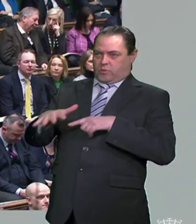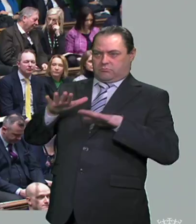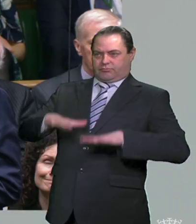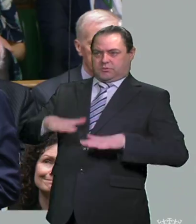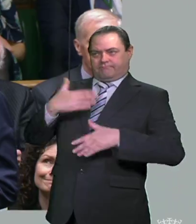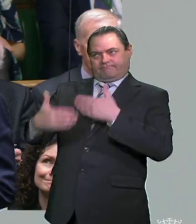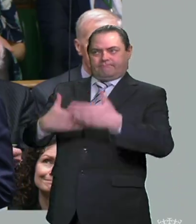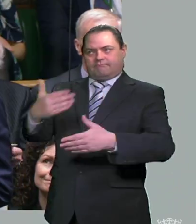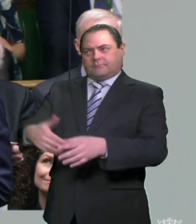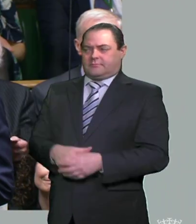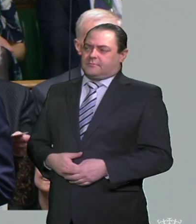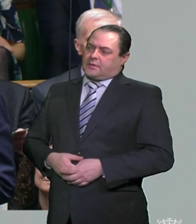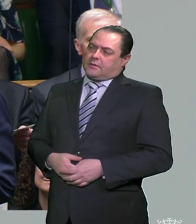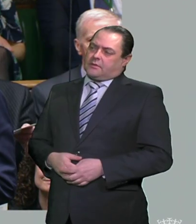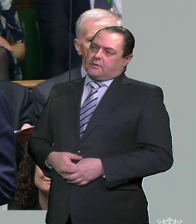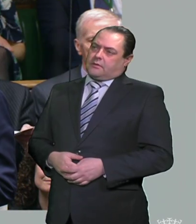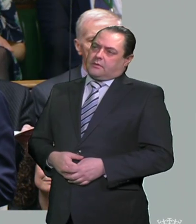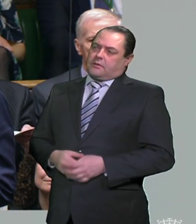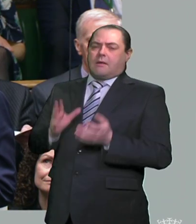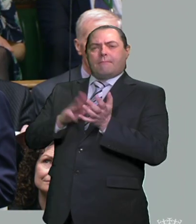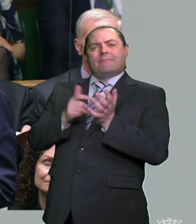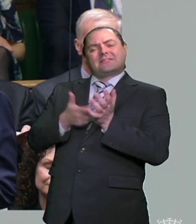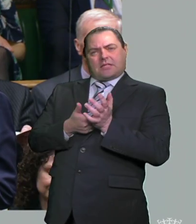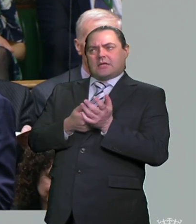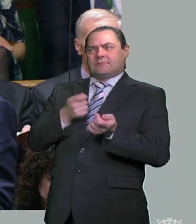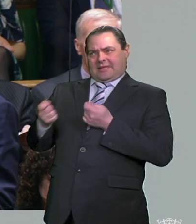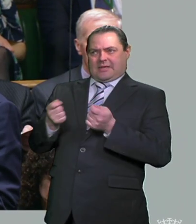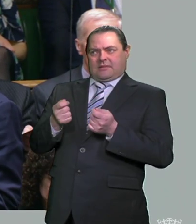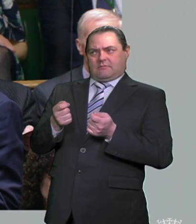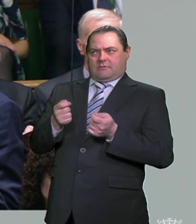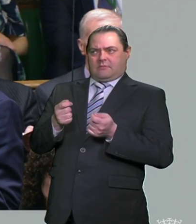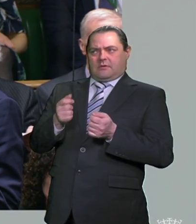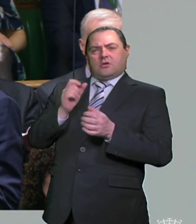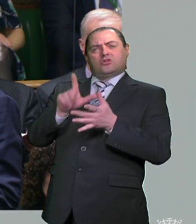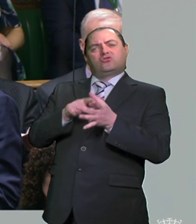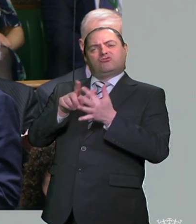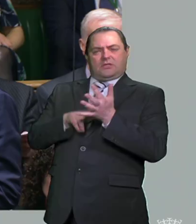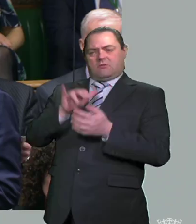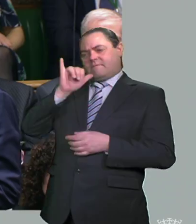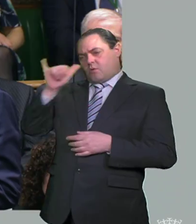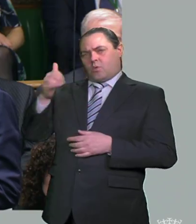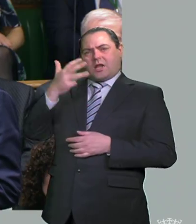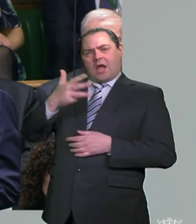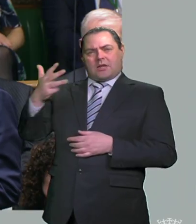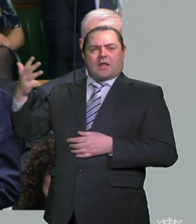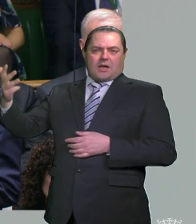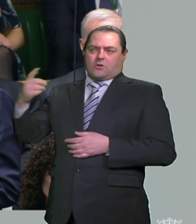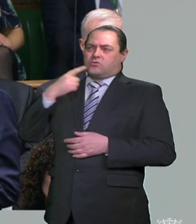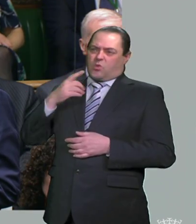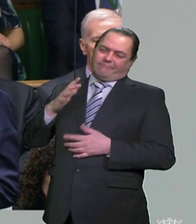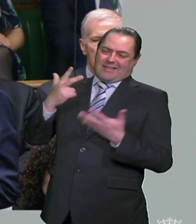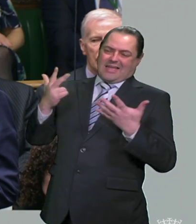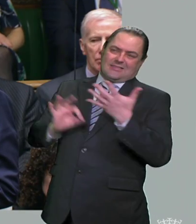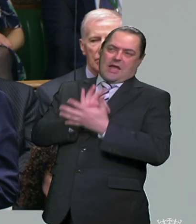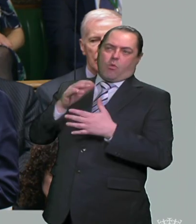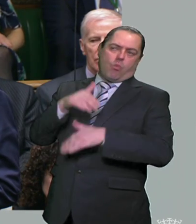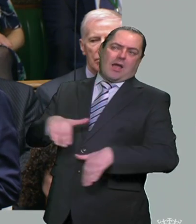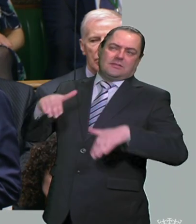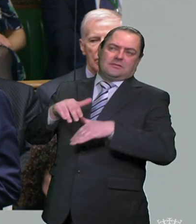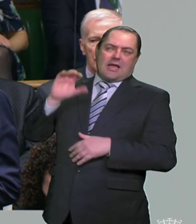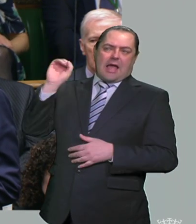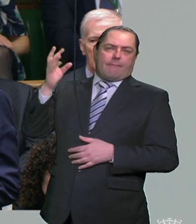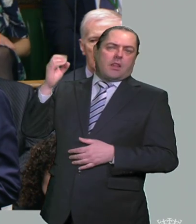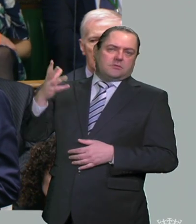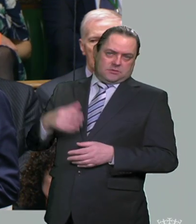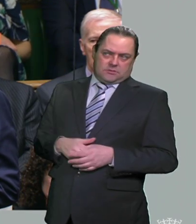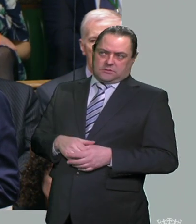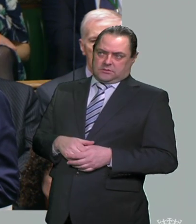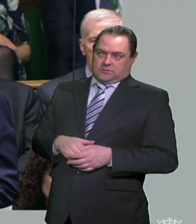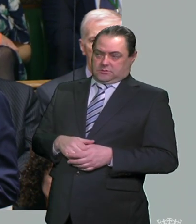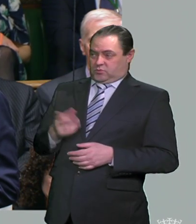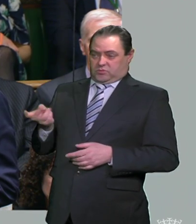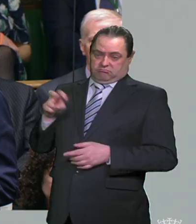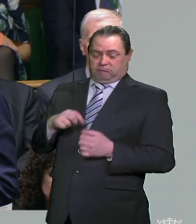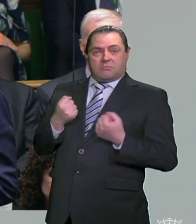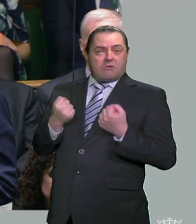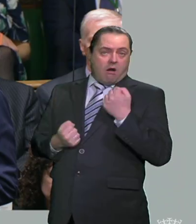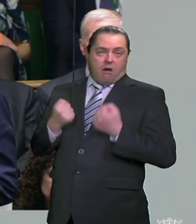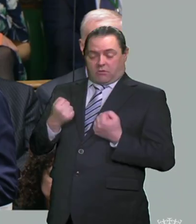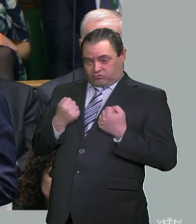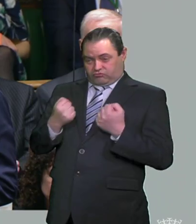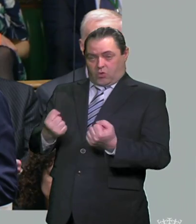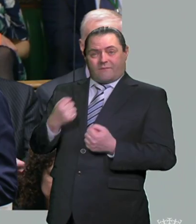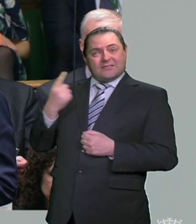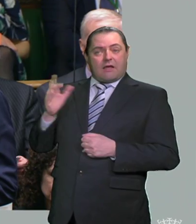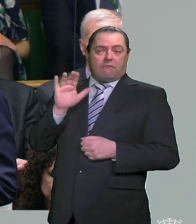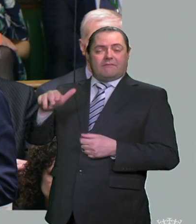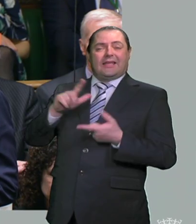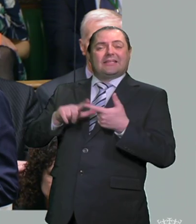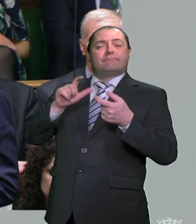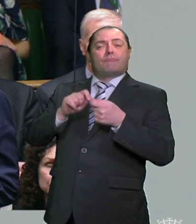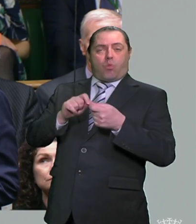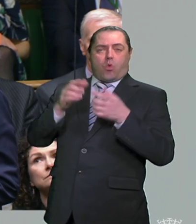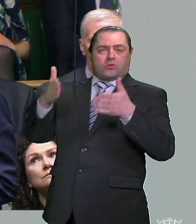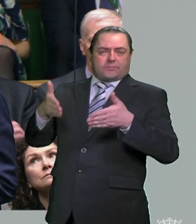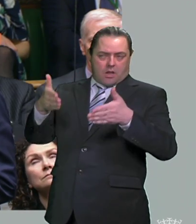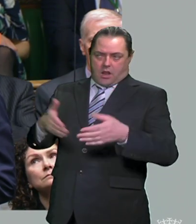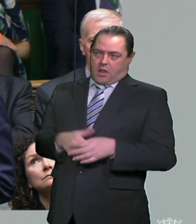When Jean rang 999, she was told that she would have to wait at least eight hours for an ambulance, so she got into her car and drove herself to Eastbourne District General Hospital.